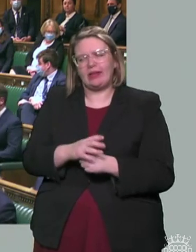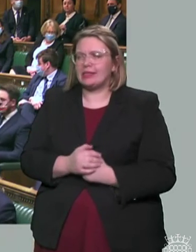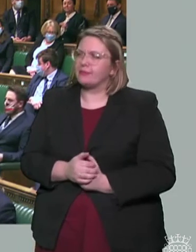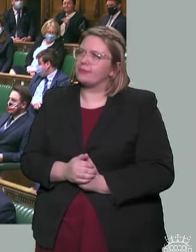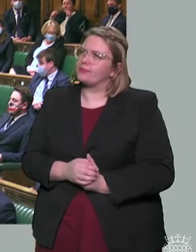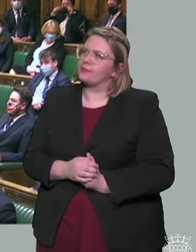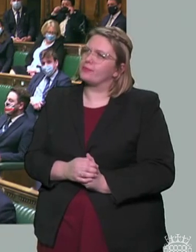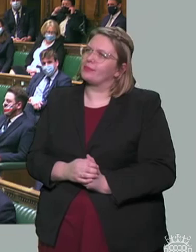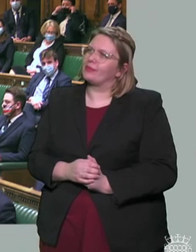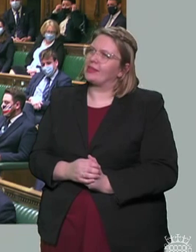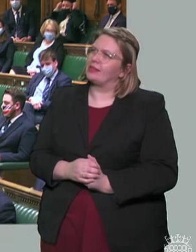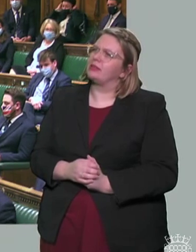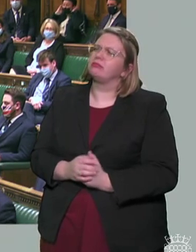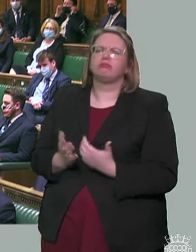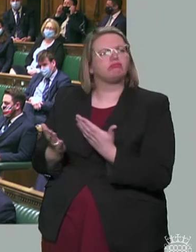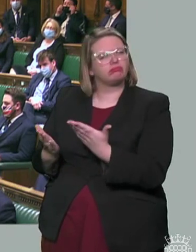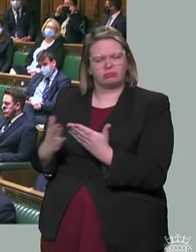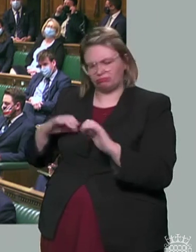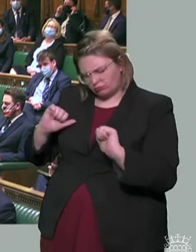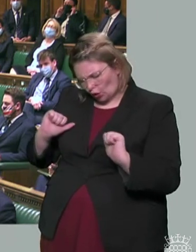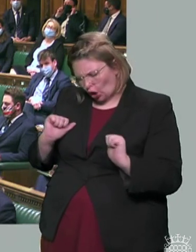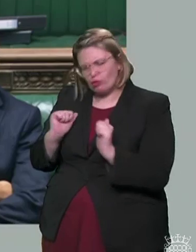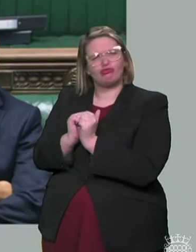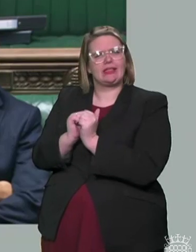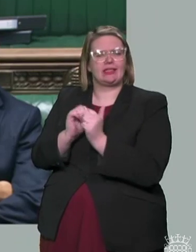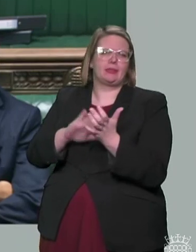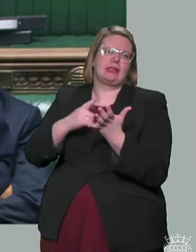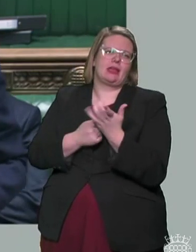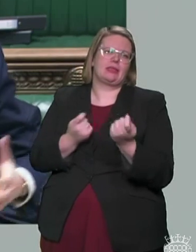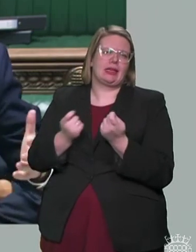I share my honourable Friend’s sentiments entirely.